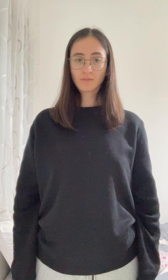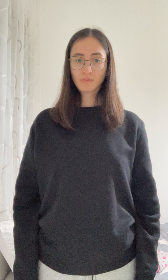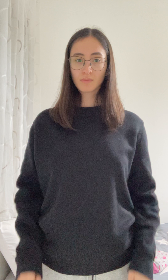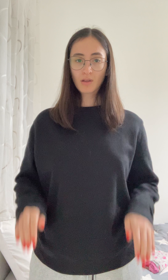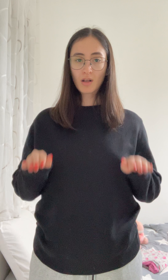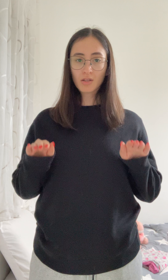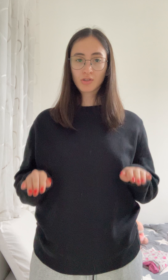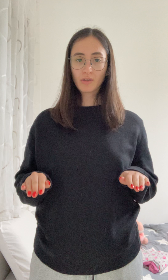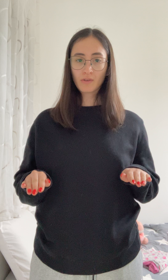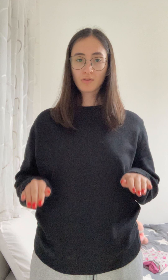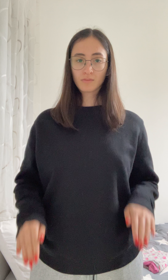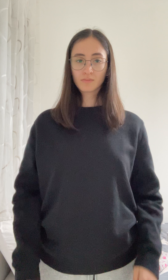לשבת